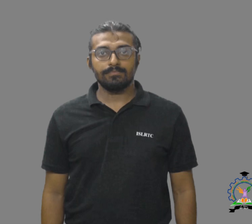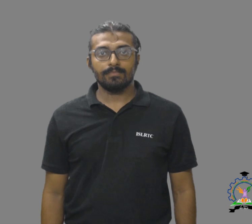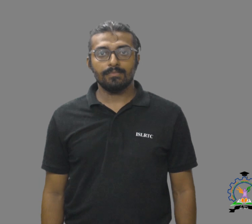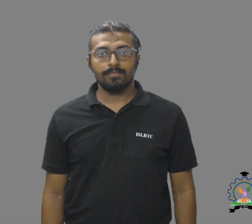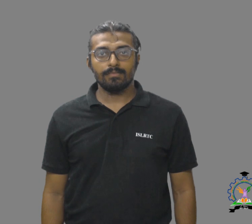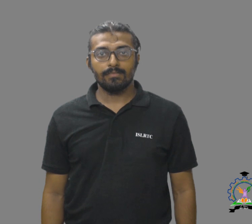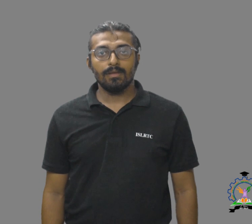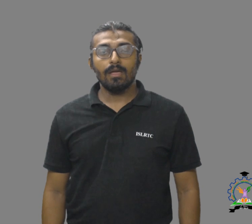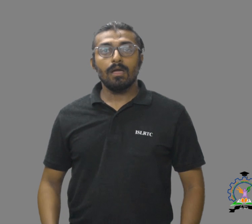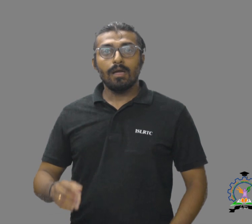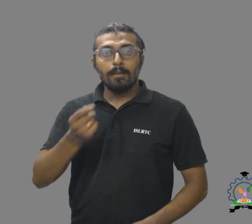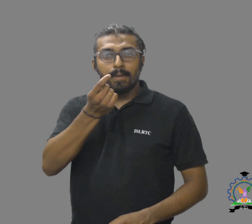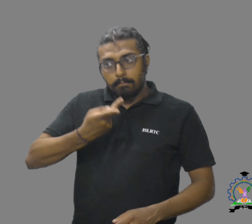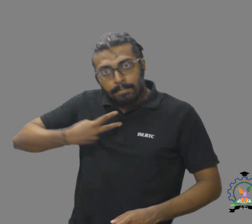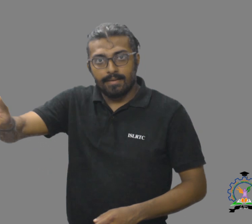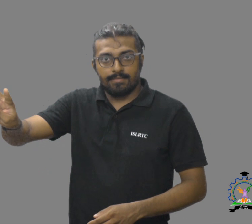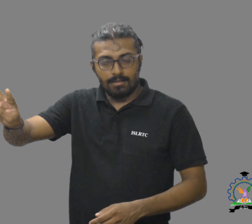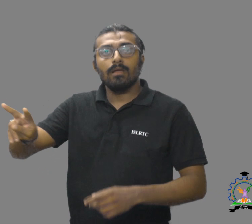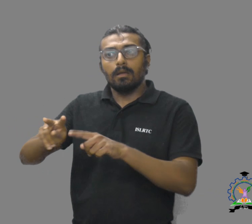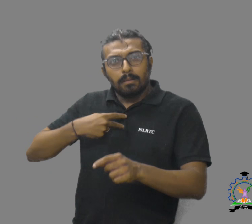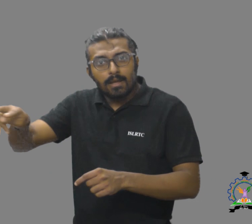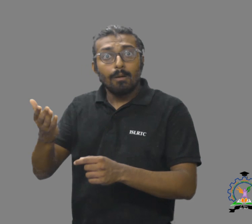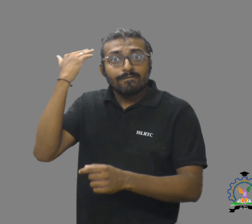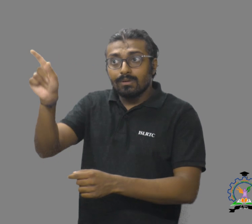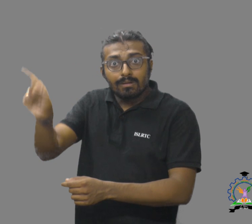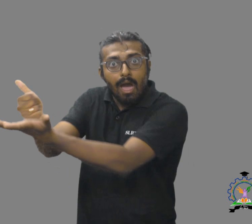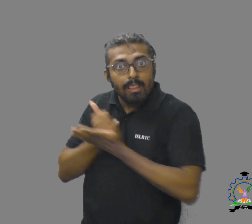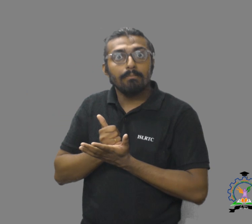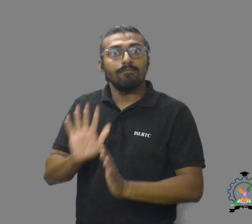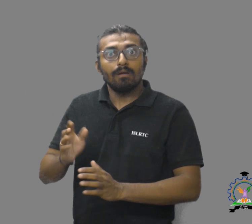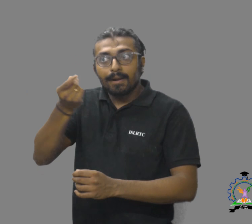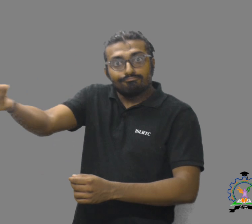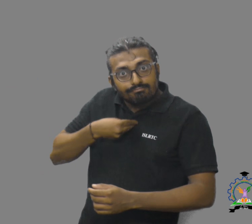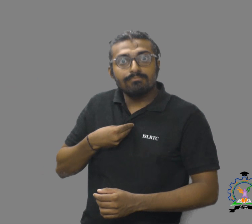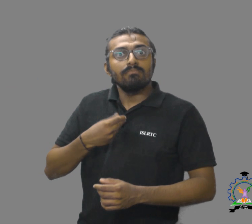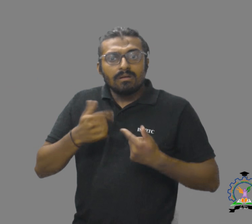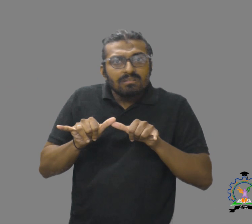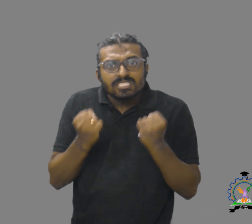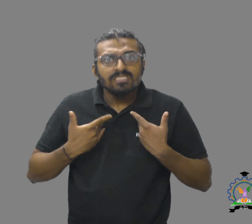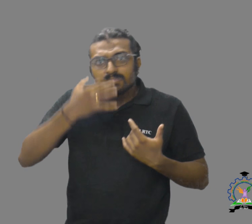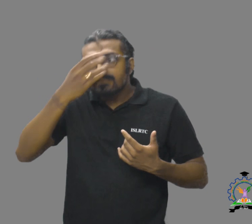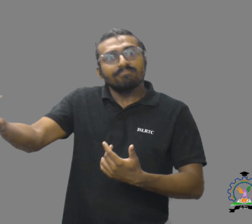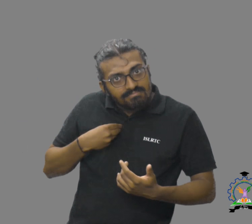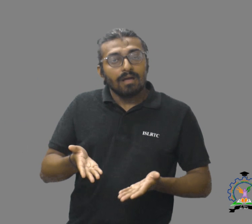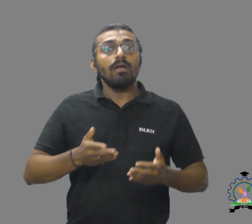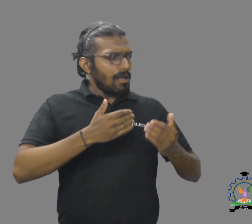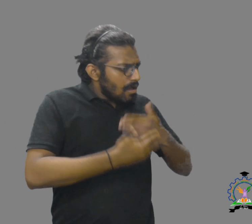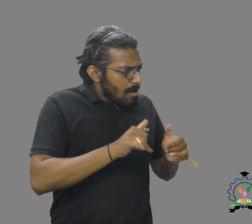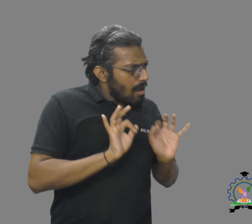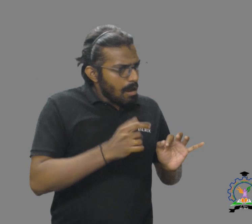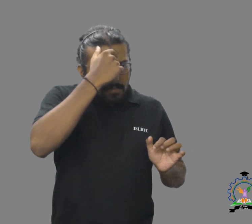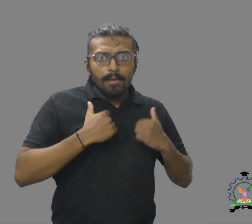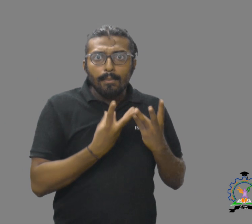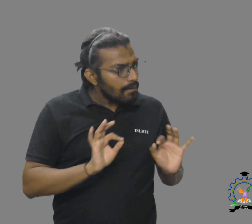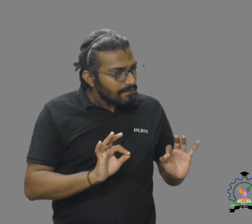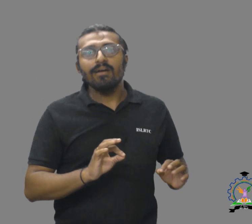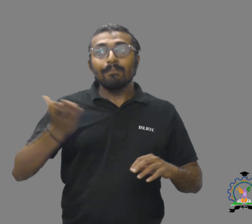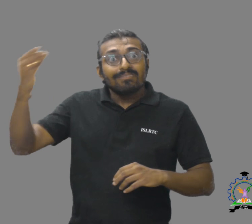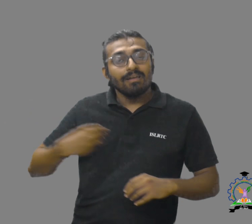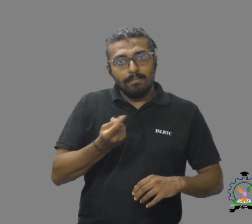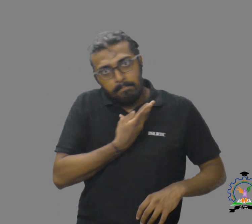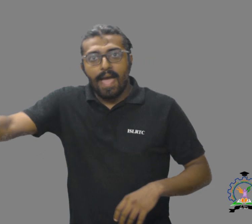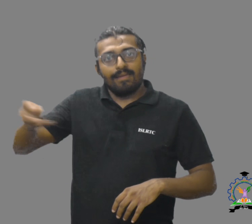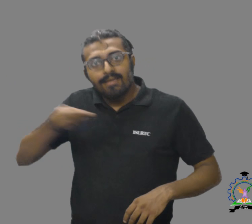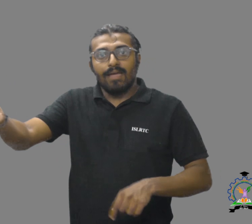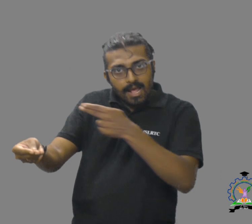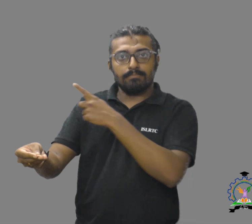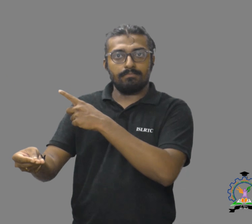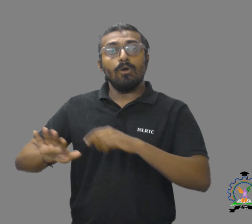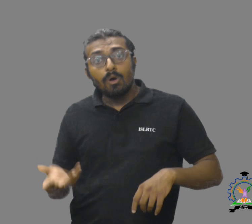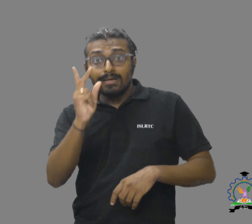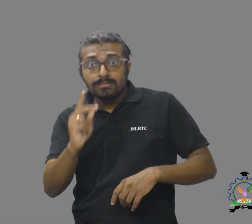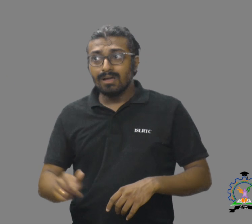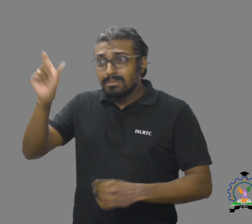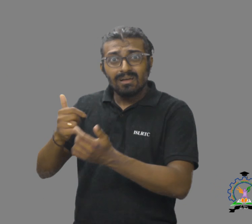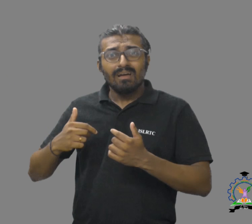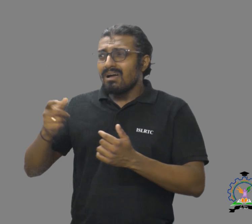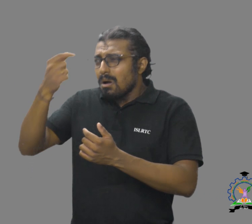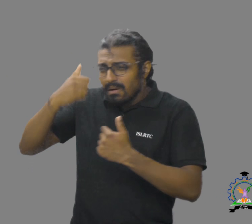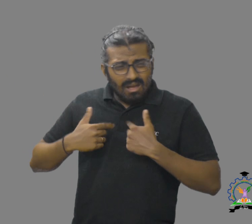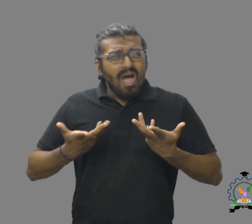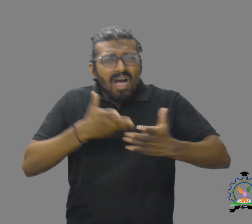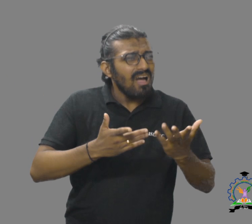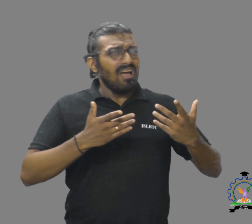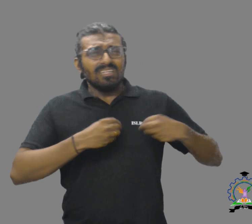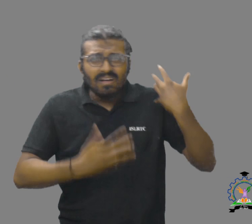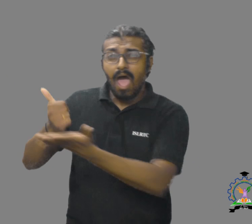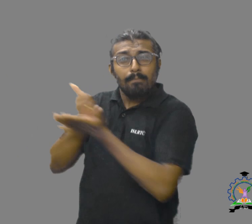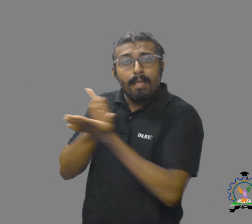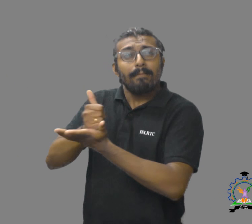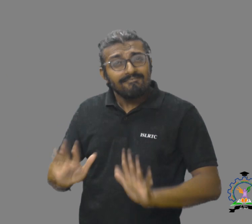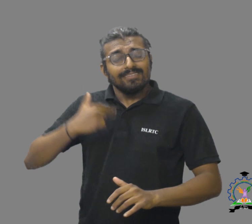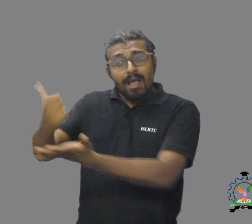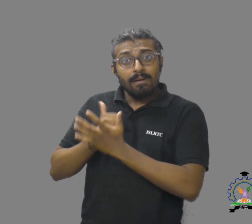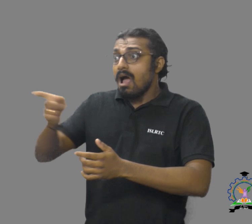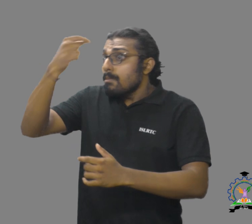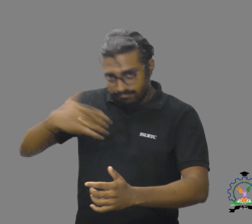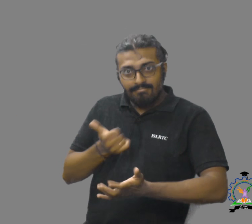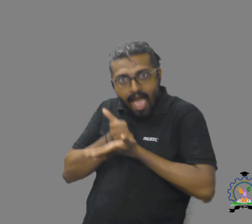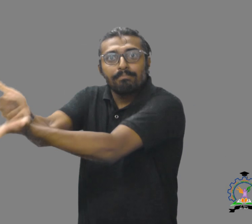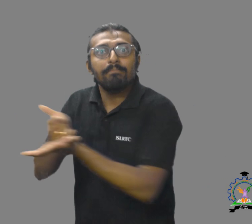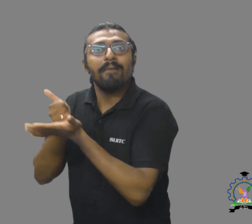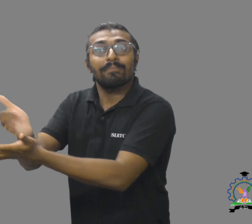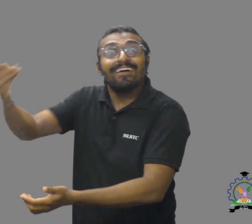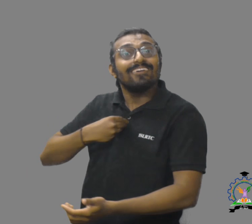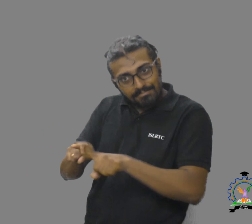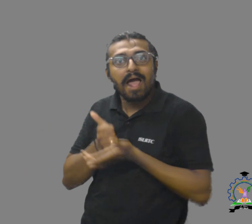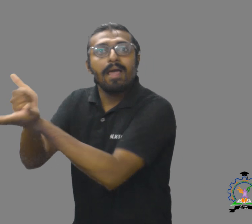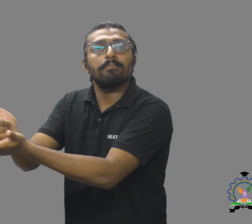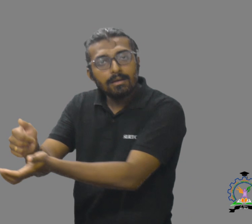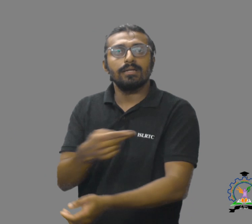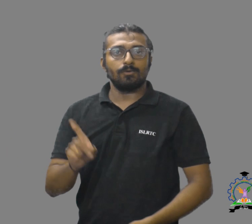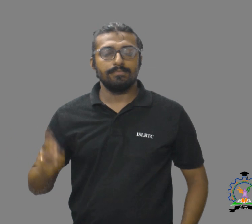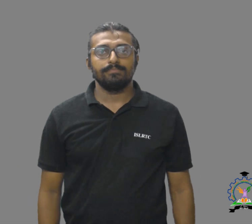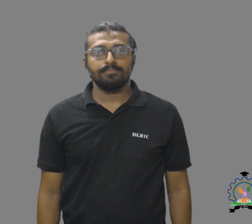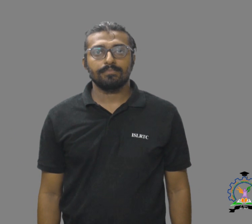Owe